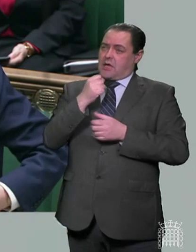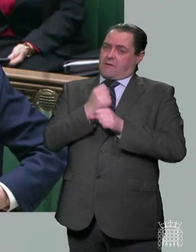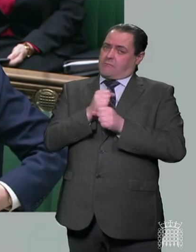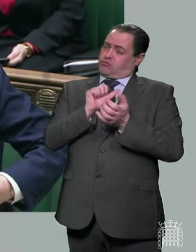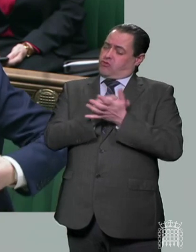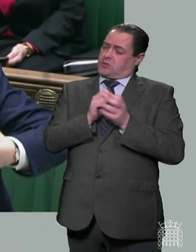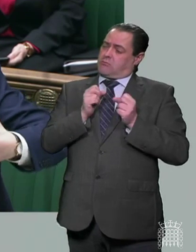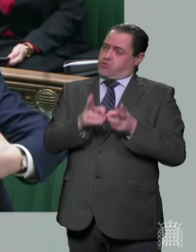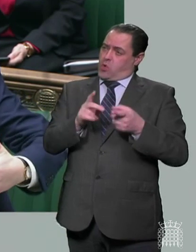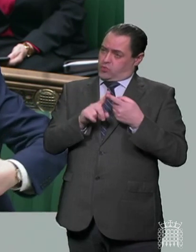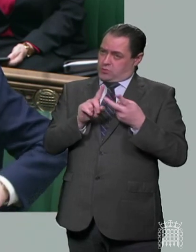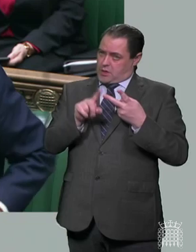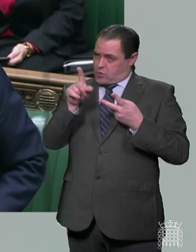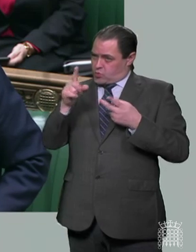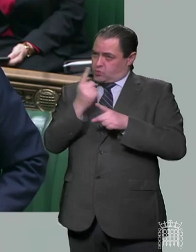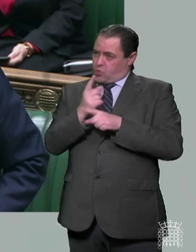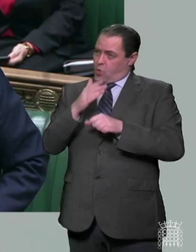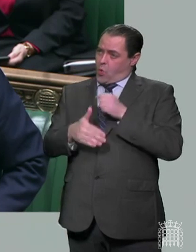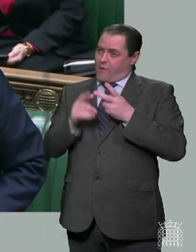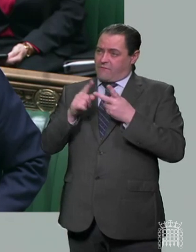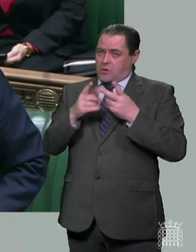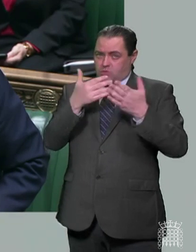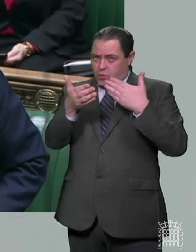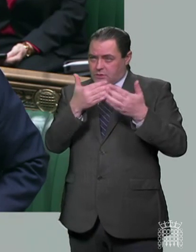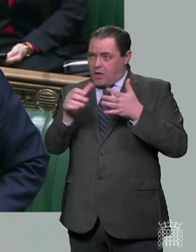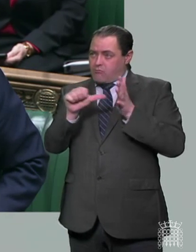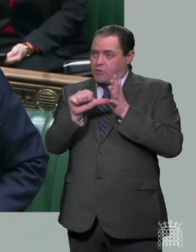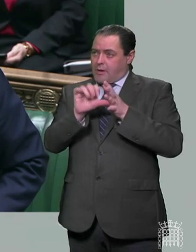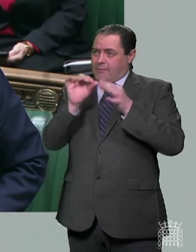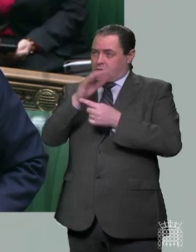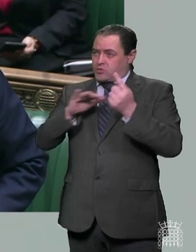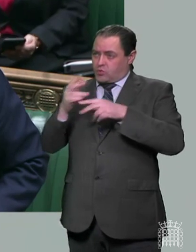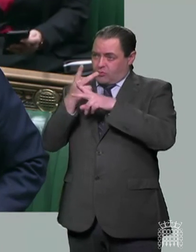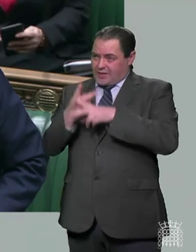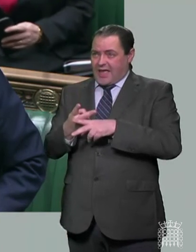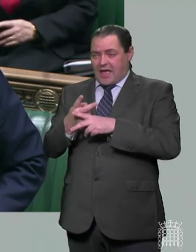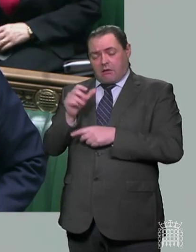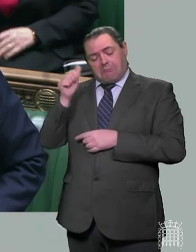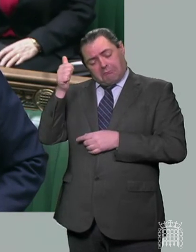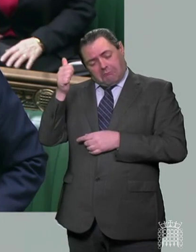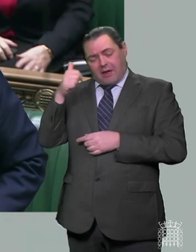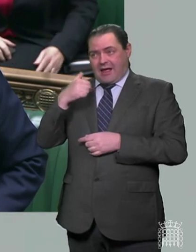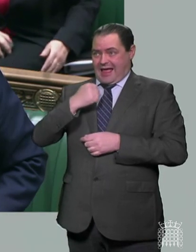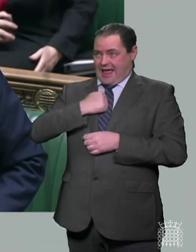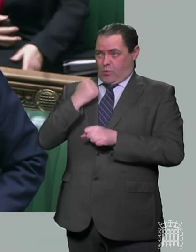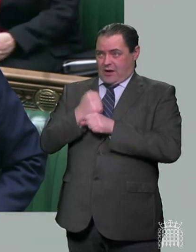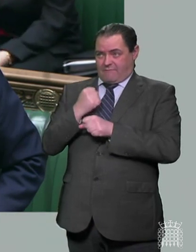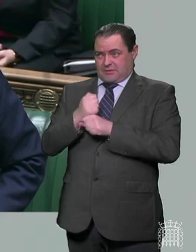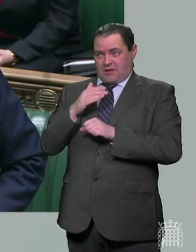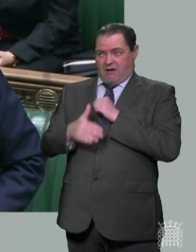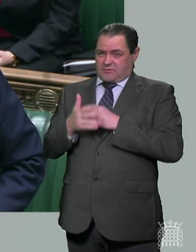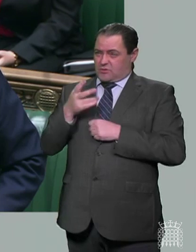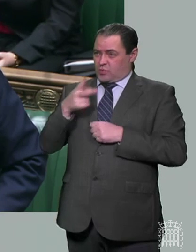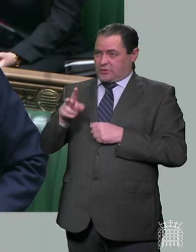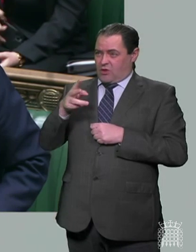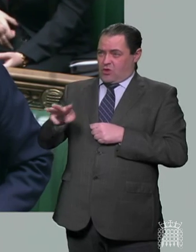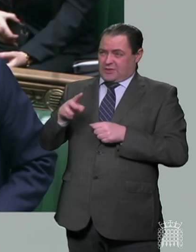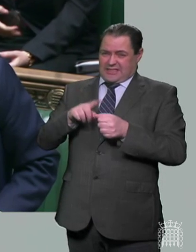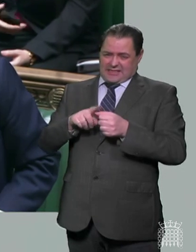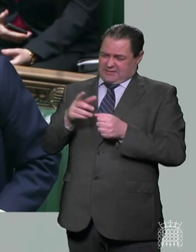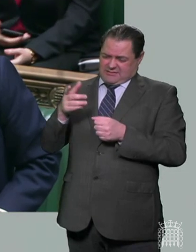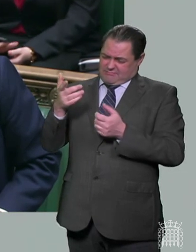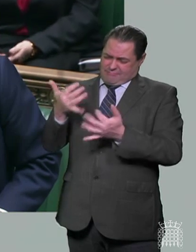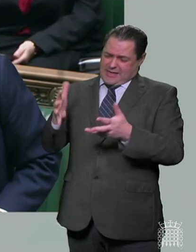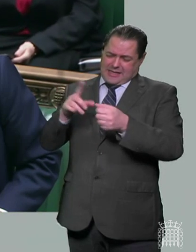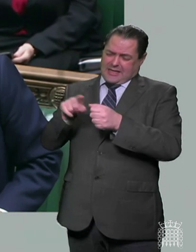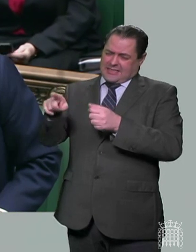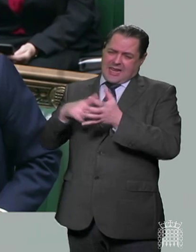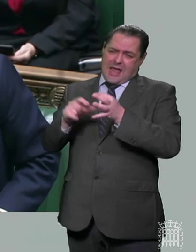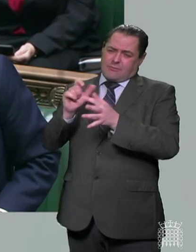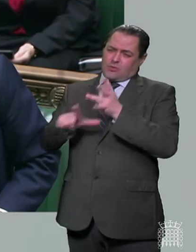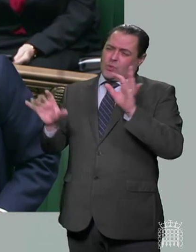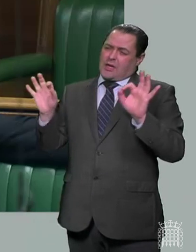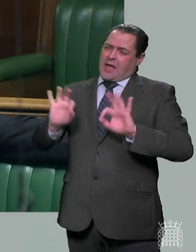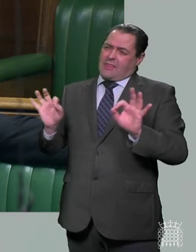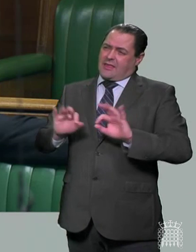To the honourable Gentleman’s point about fixing the problems of the social care sector, which is valid, it is this Government, after decades of failure by Labour to do it— Absolutely true.